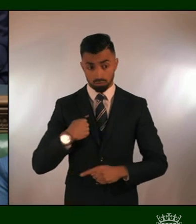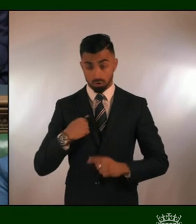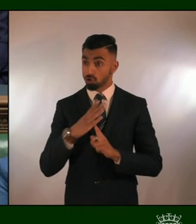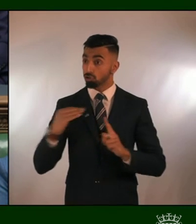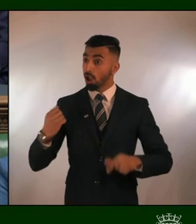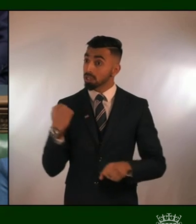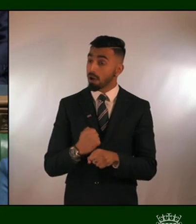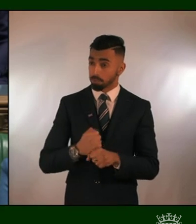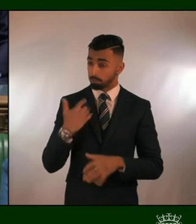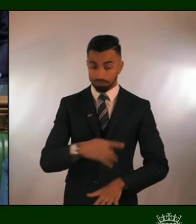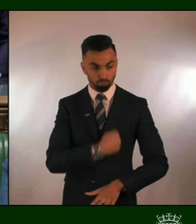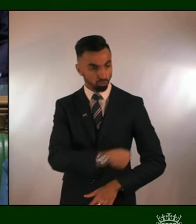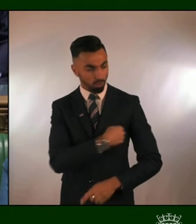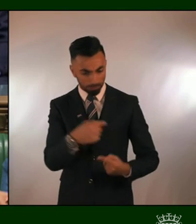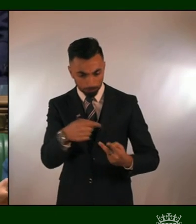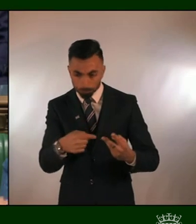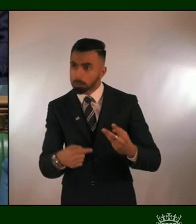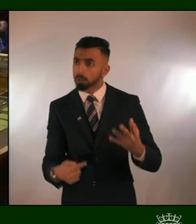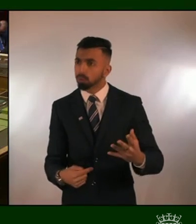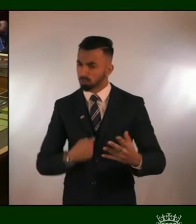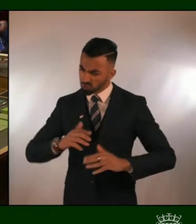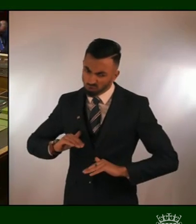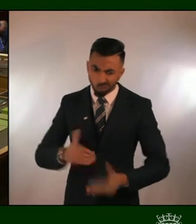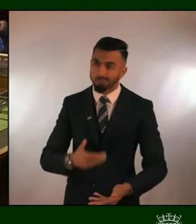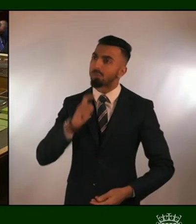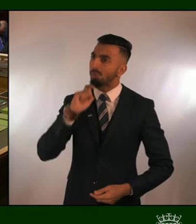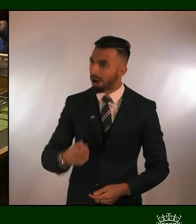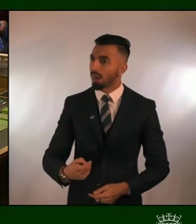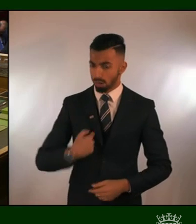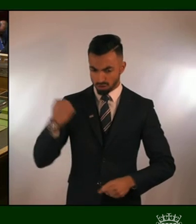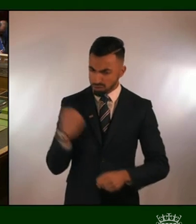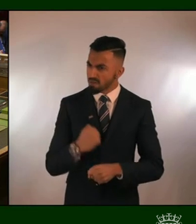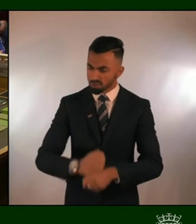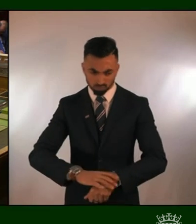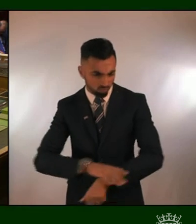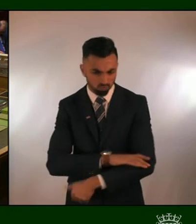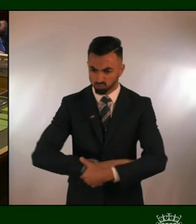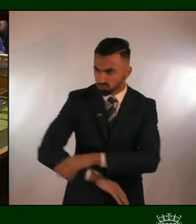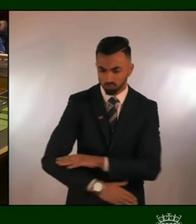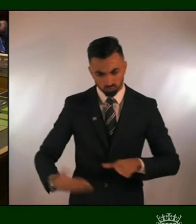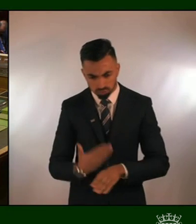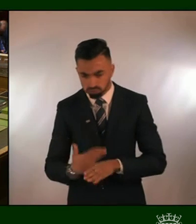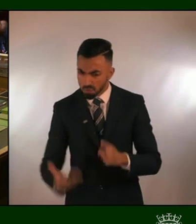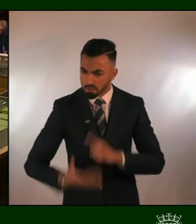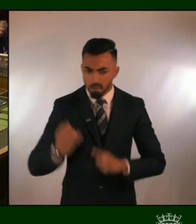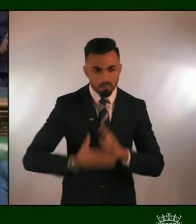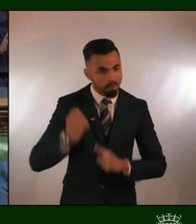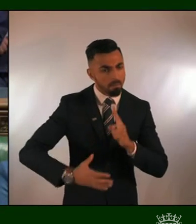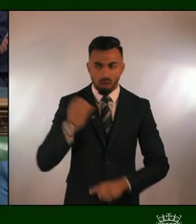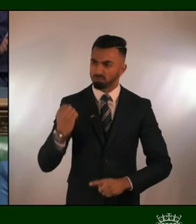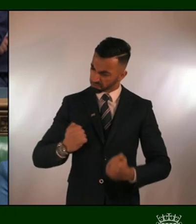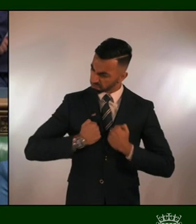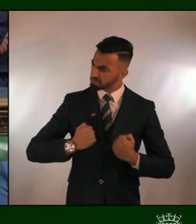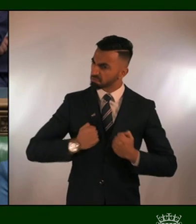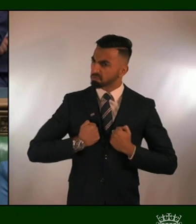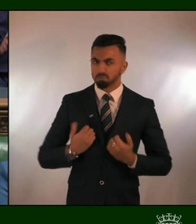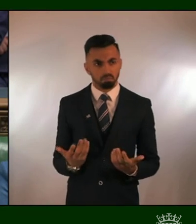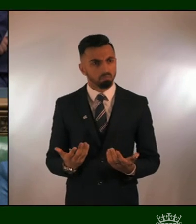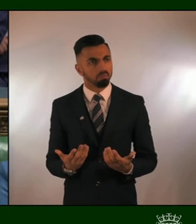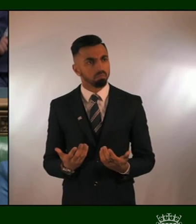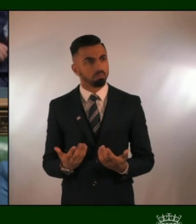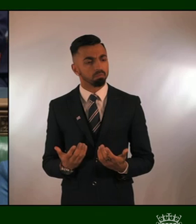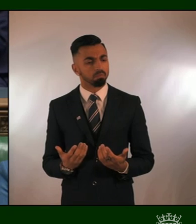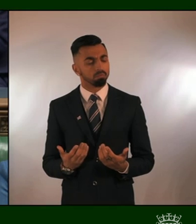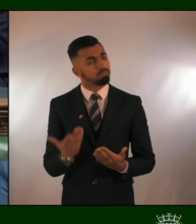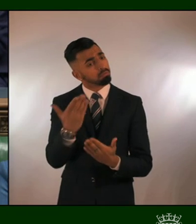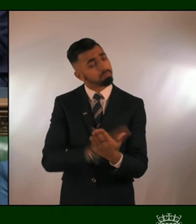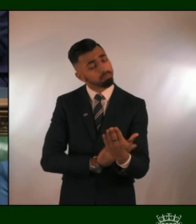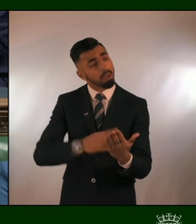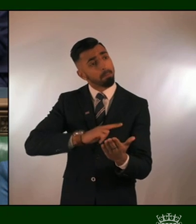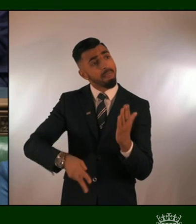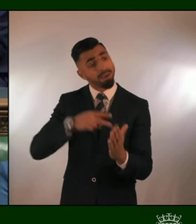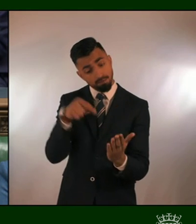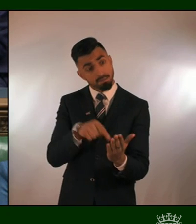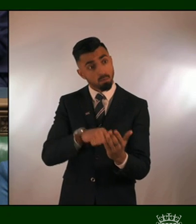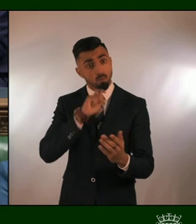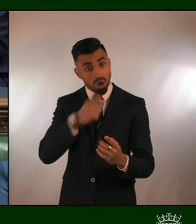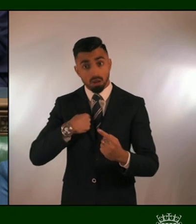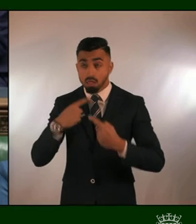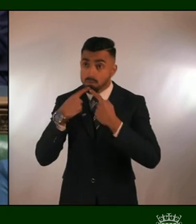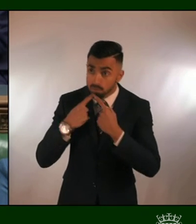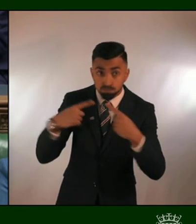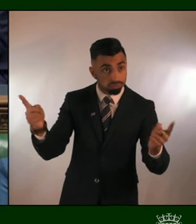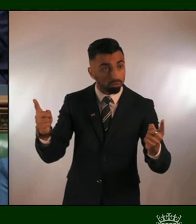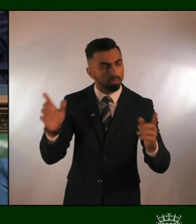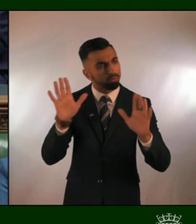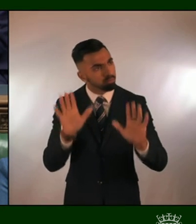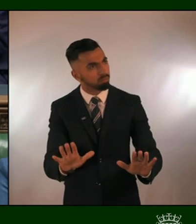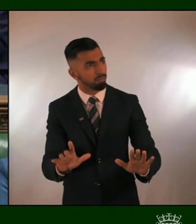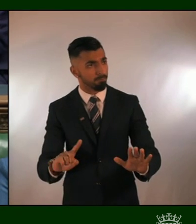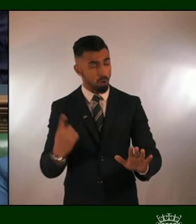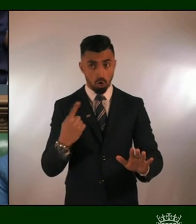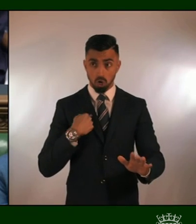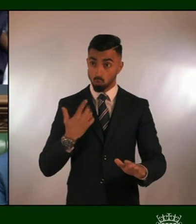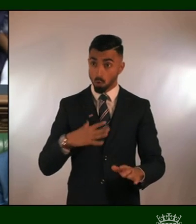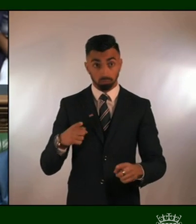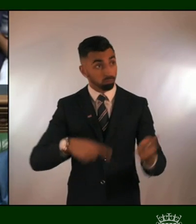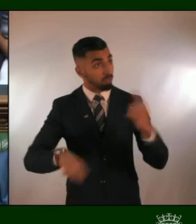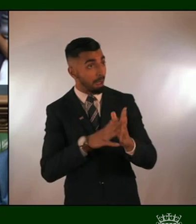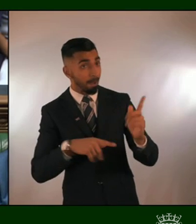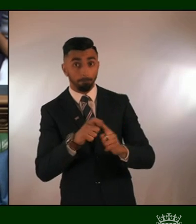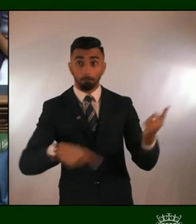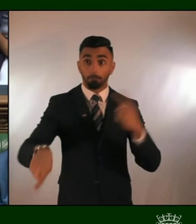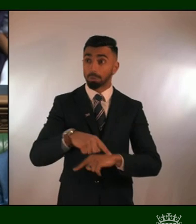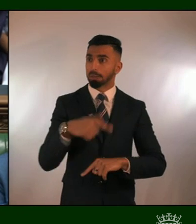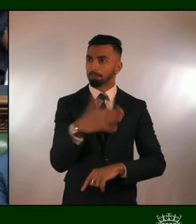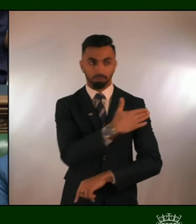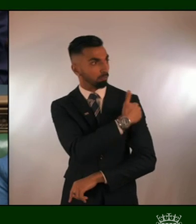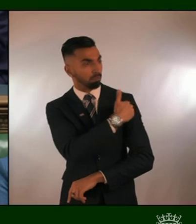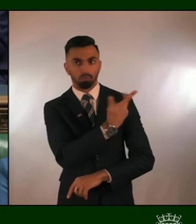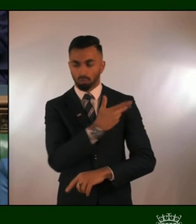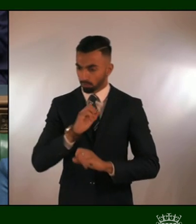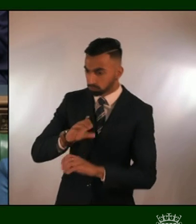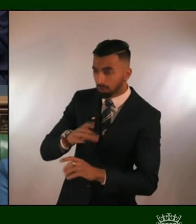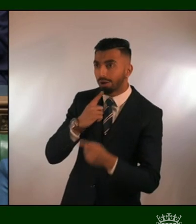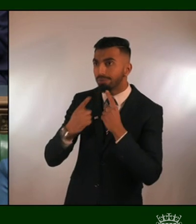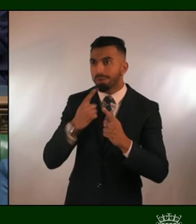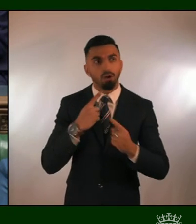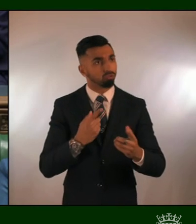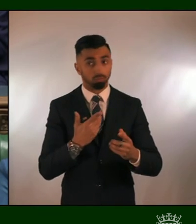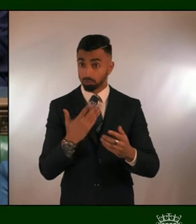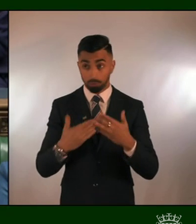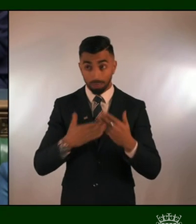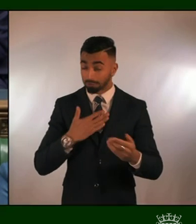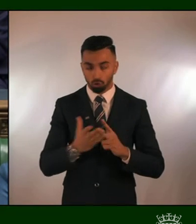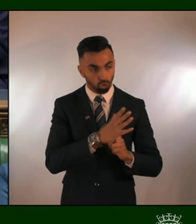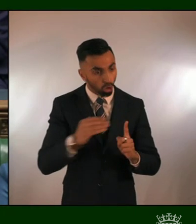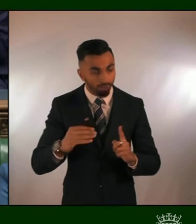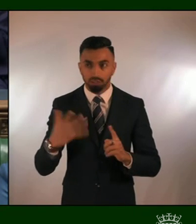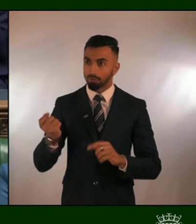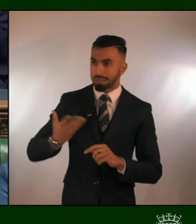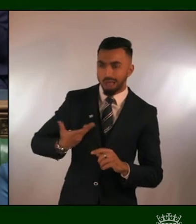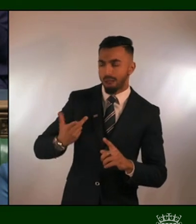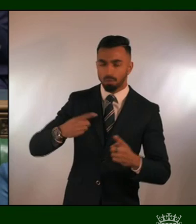It is the Budget of a Government who get things done. Madam Deputy Speaker, before I set out the details of our plan, let me first thank Members who have contributed to the discussions on how to respond to coronavirus—Members from both sides of this House.